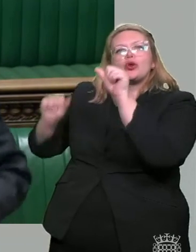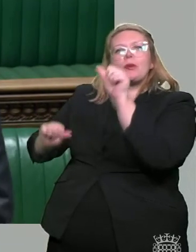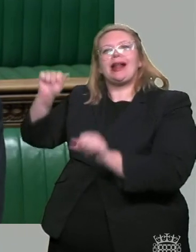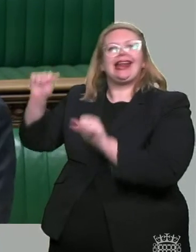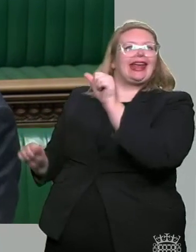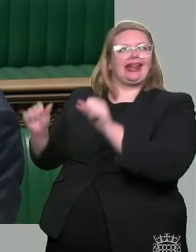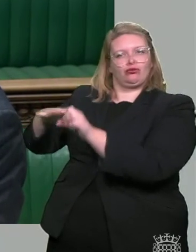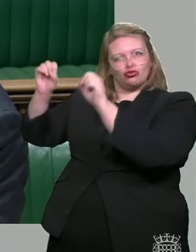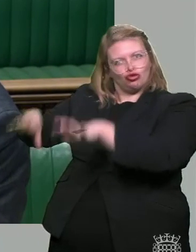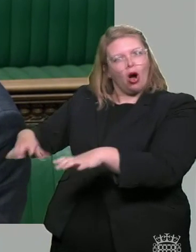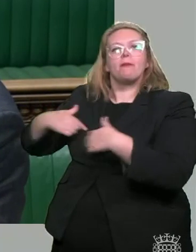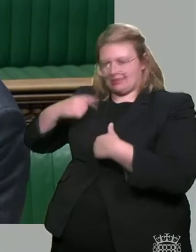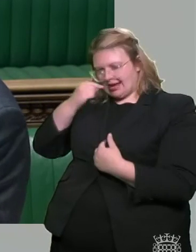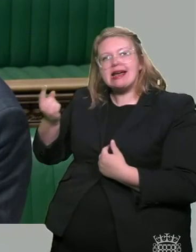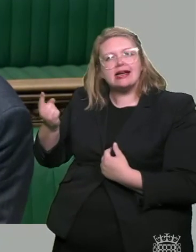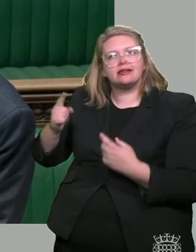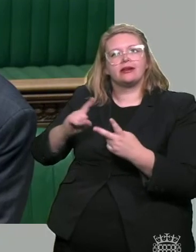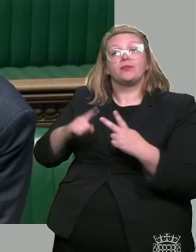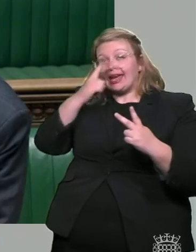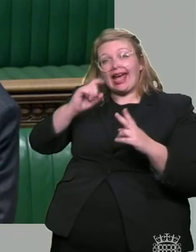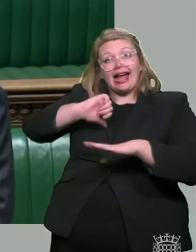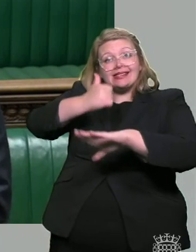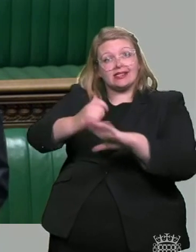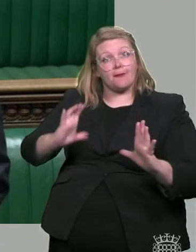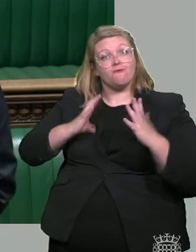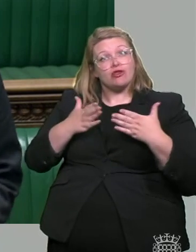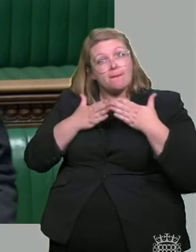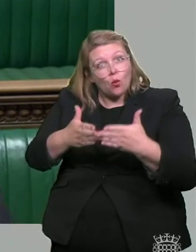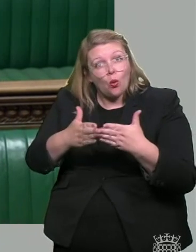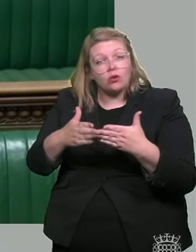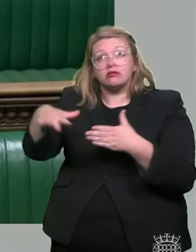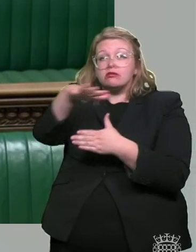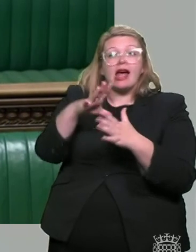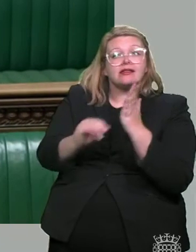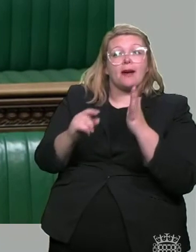It enables us to deliver freeports in places like Teesside.